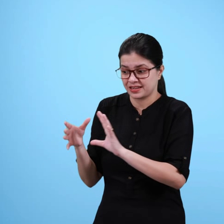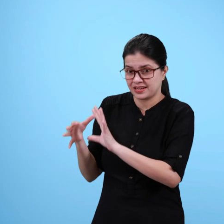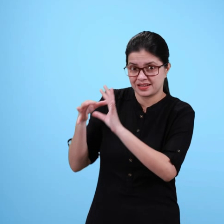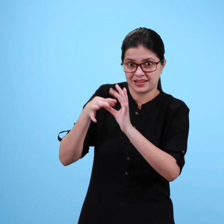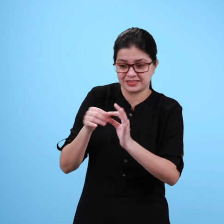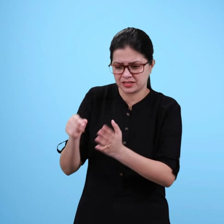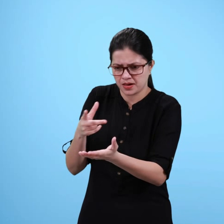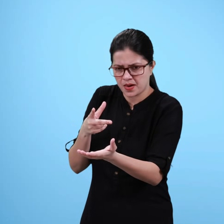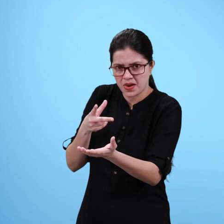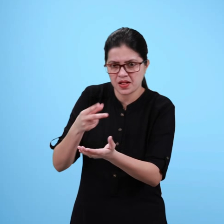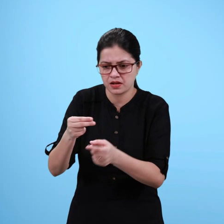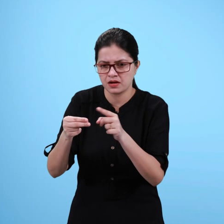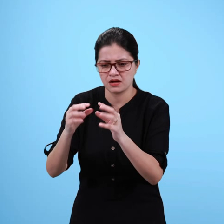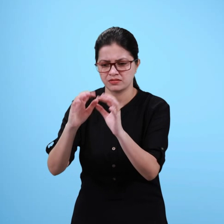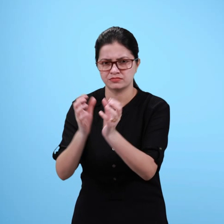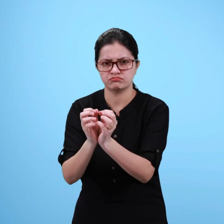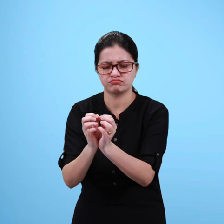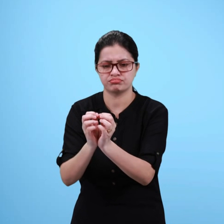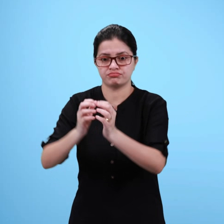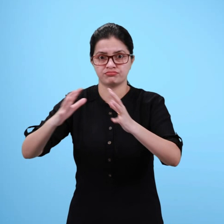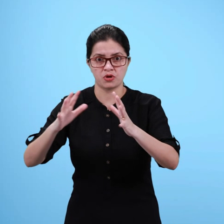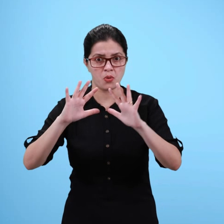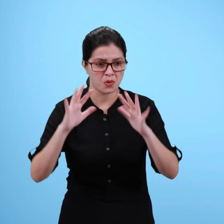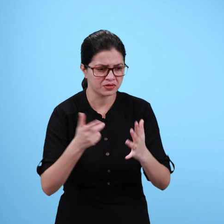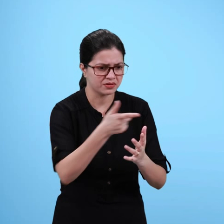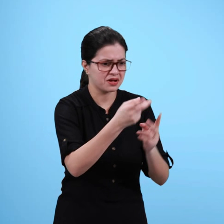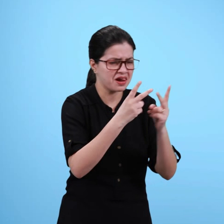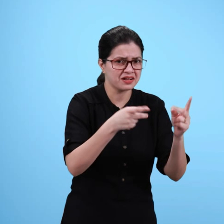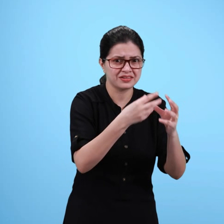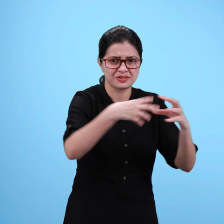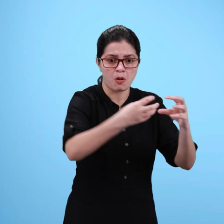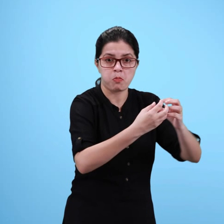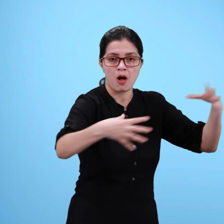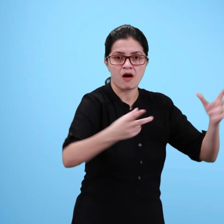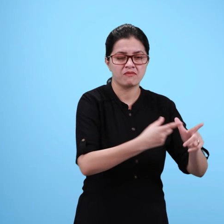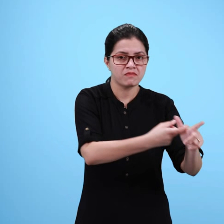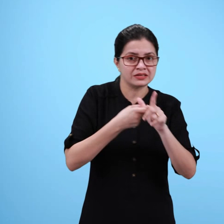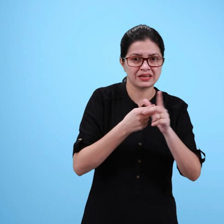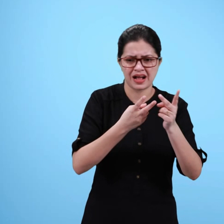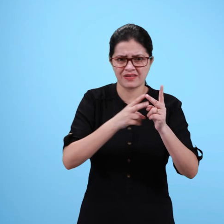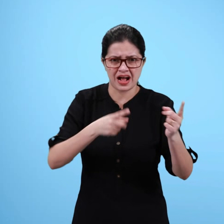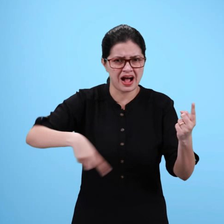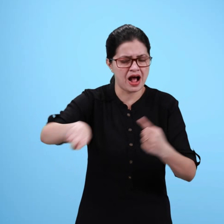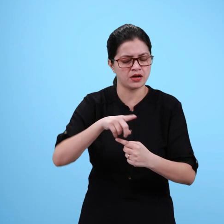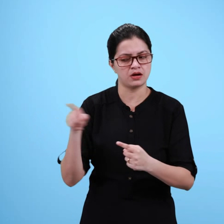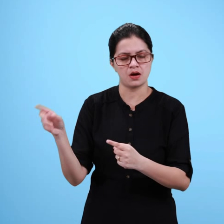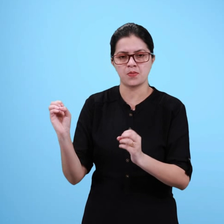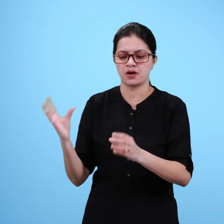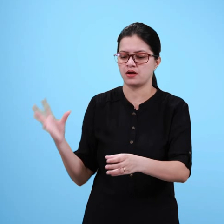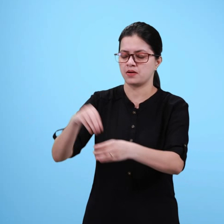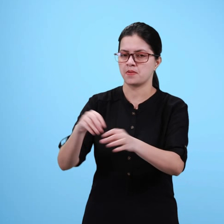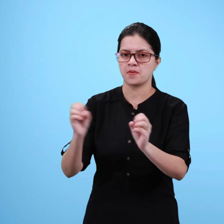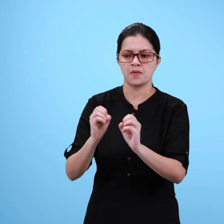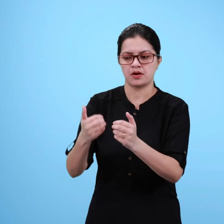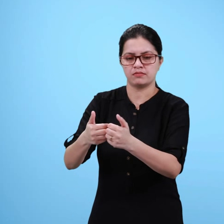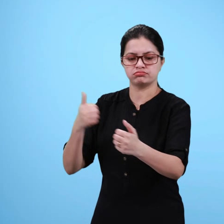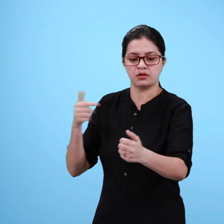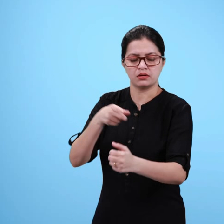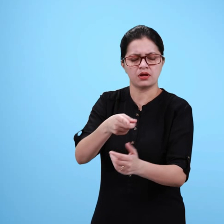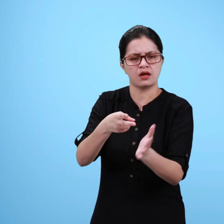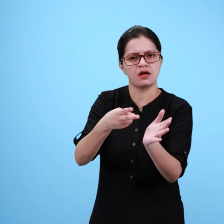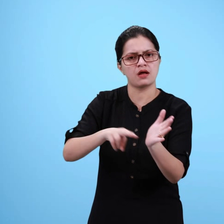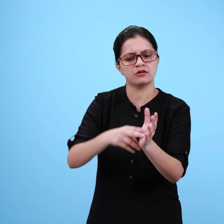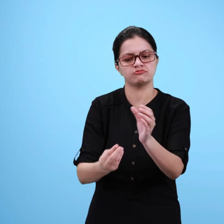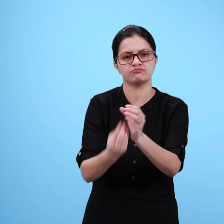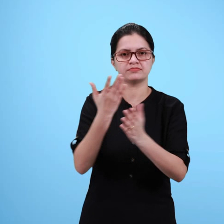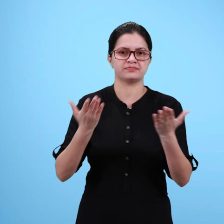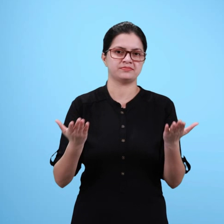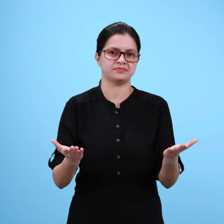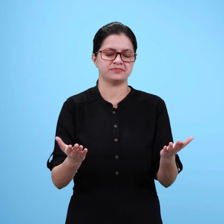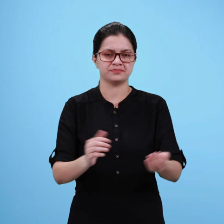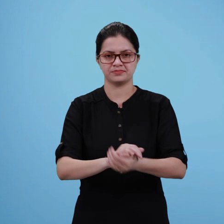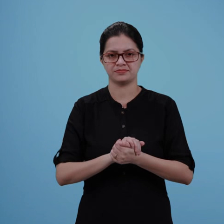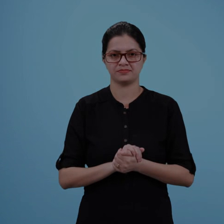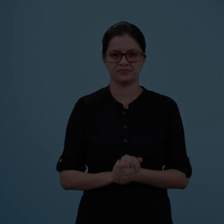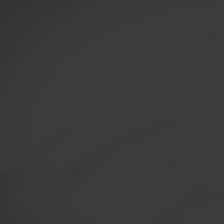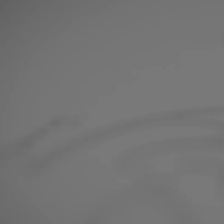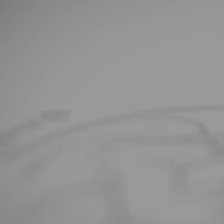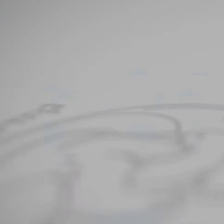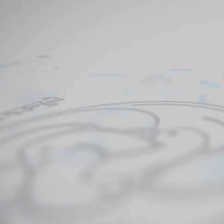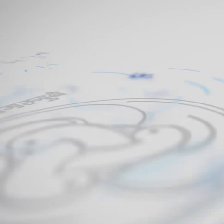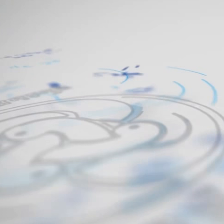to increase the yield of the crop.